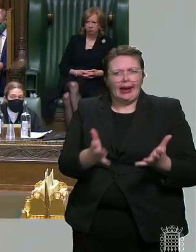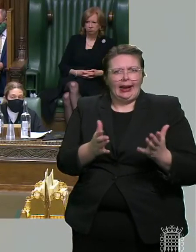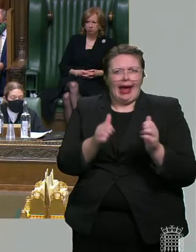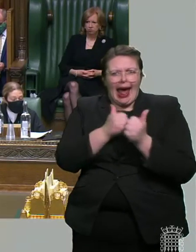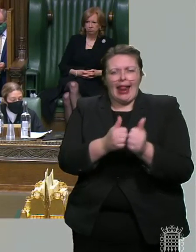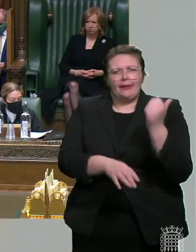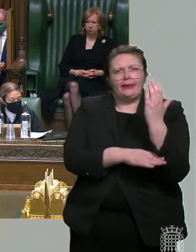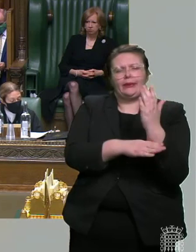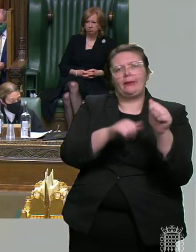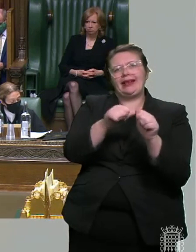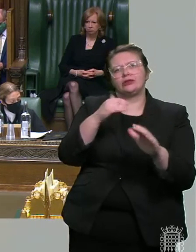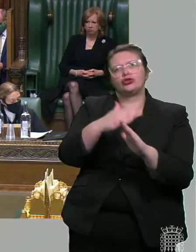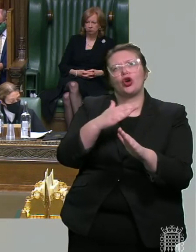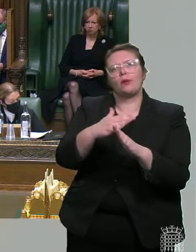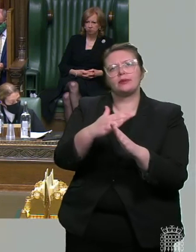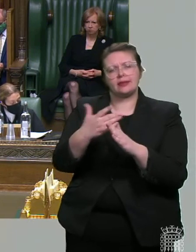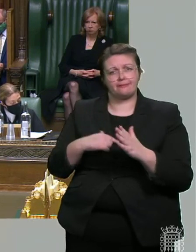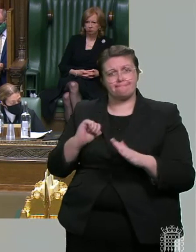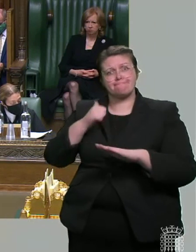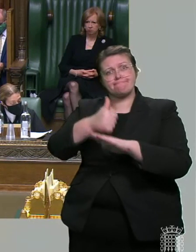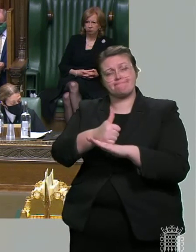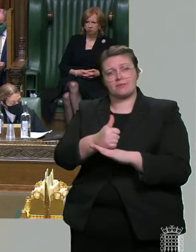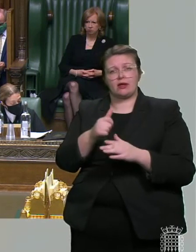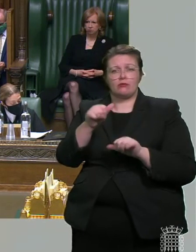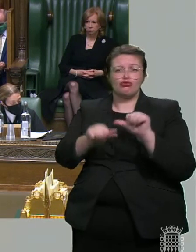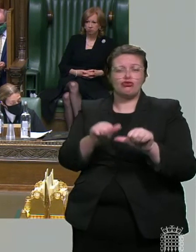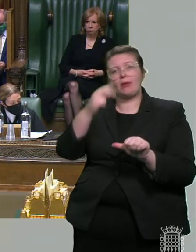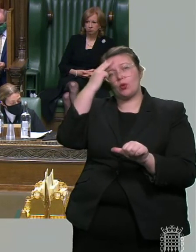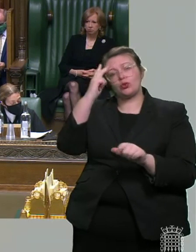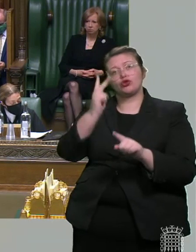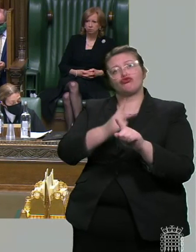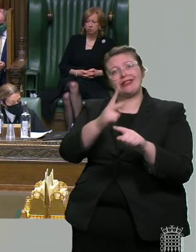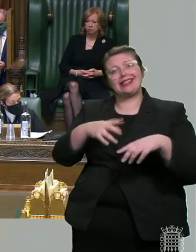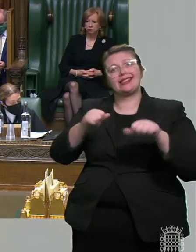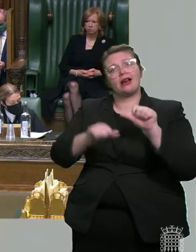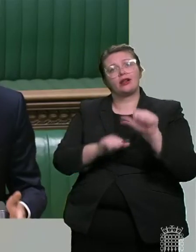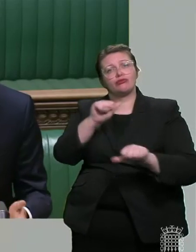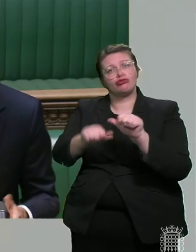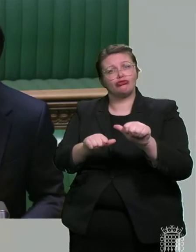The restart programme—supporting over a million long-term unemployed people.